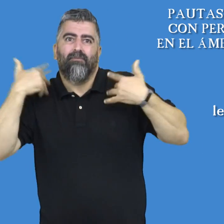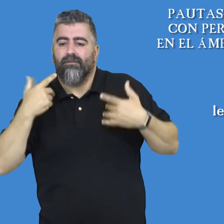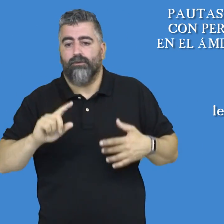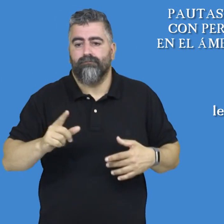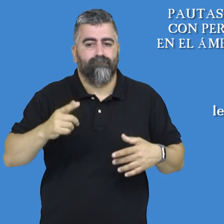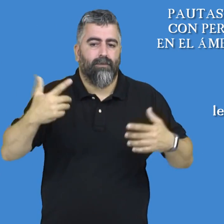no